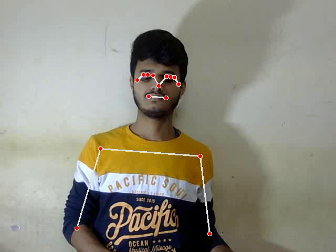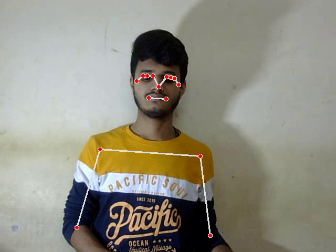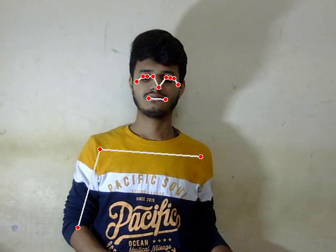sad